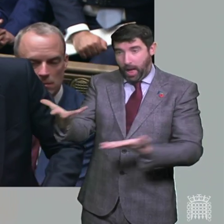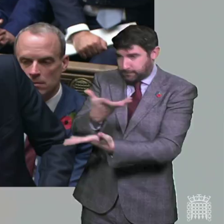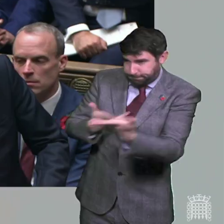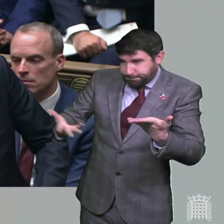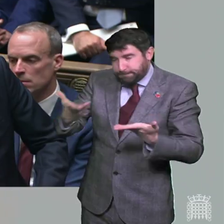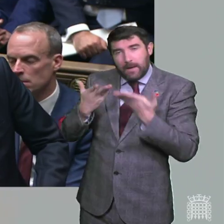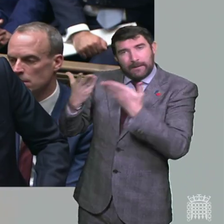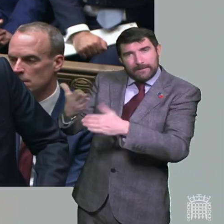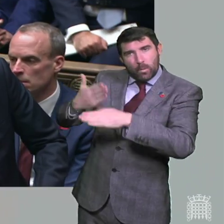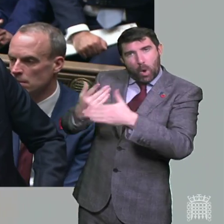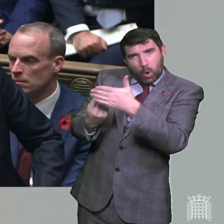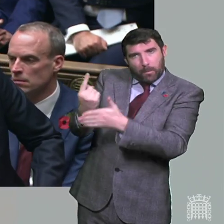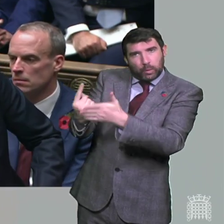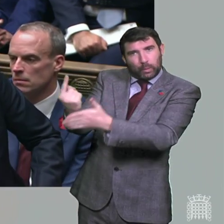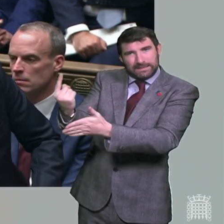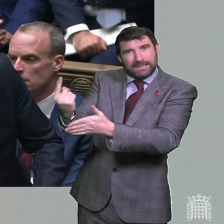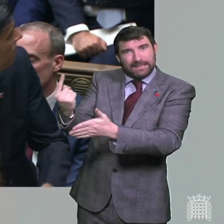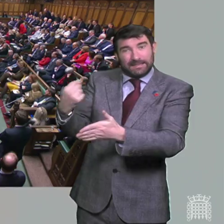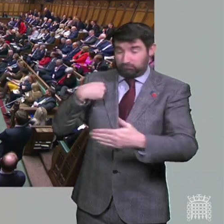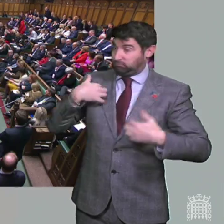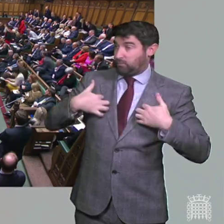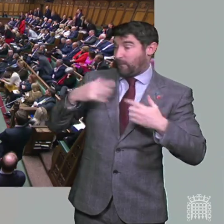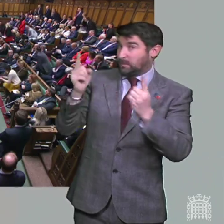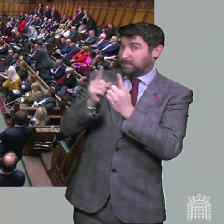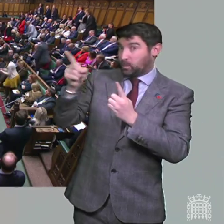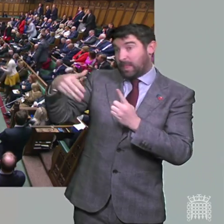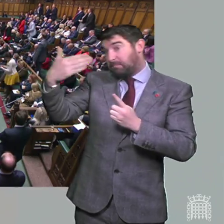I look forward to seeing the fruits of that programme with him in the near future.